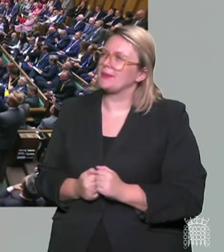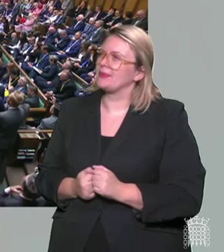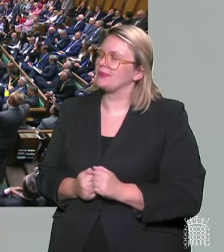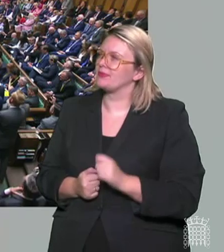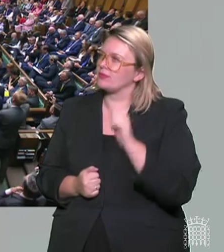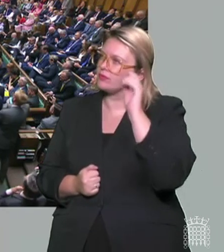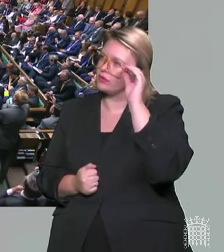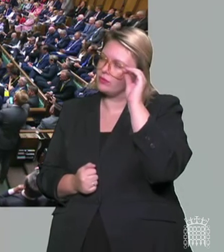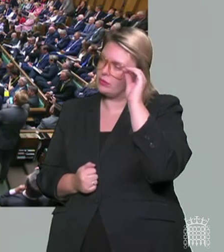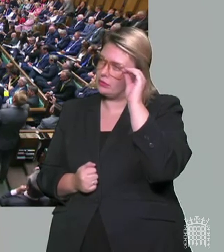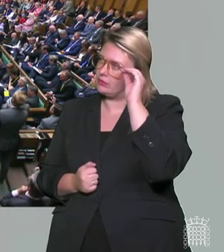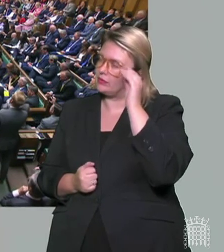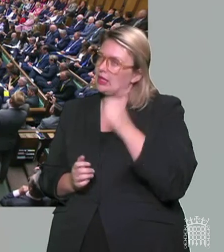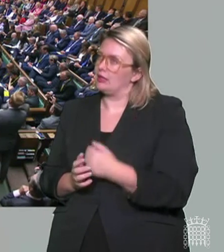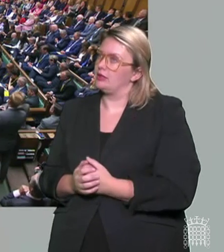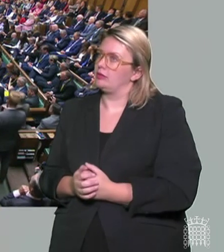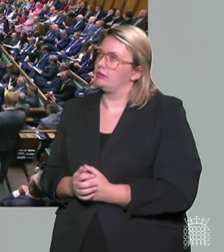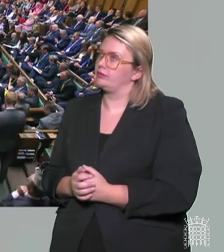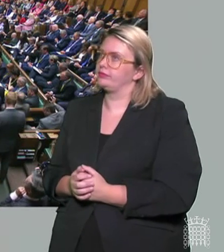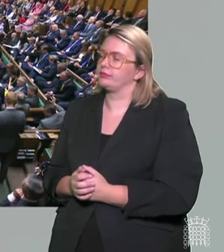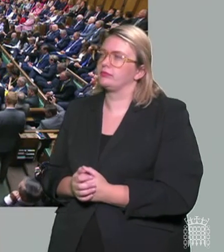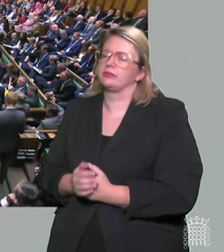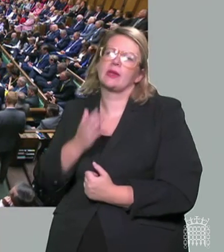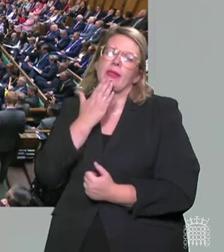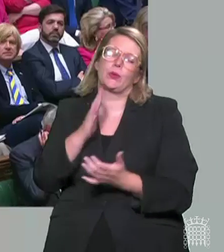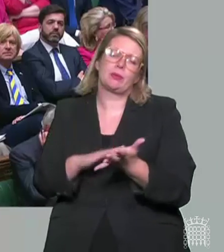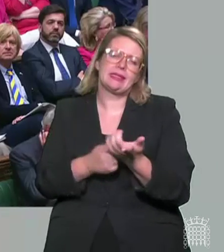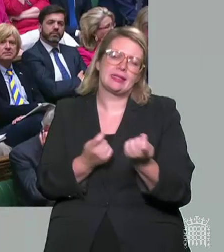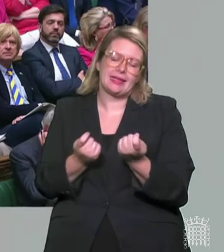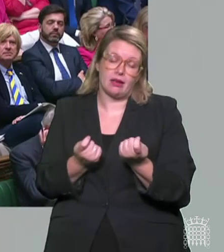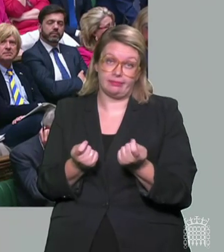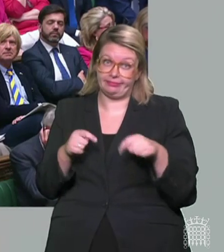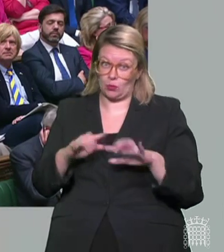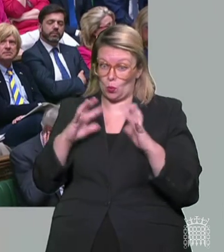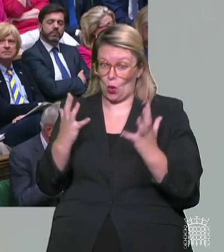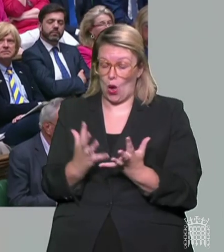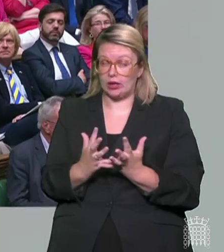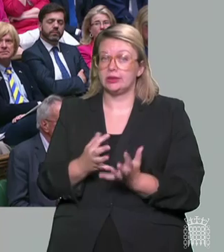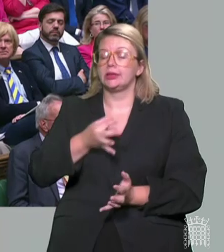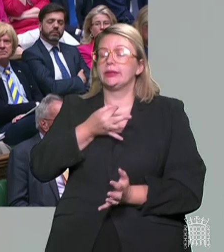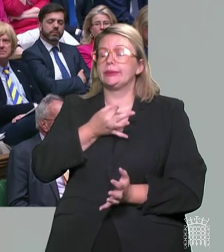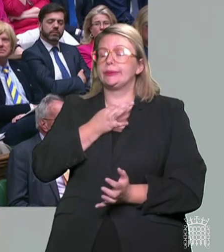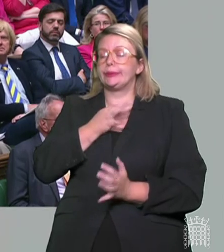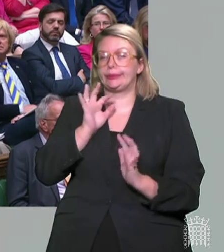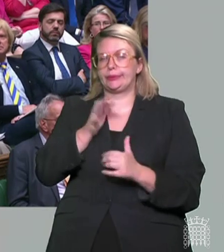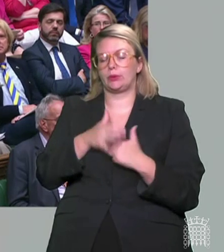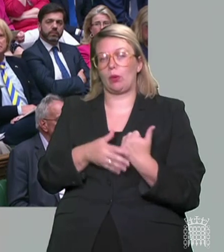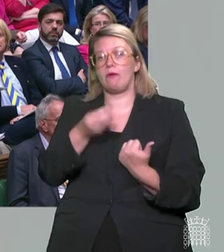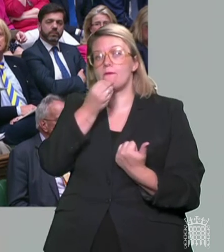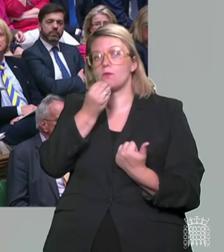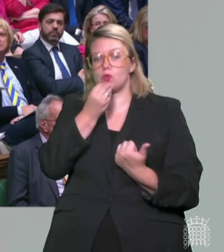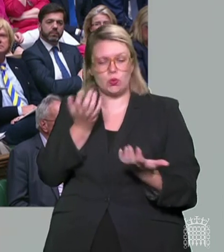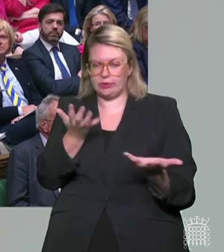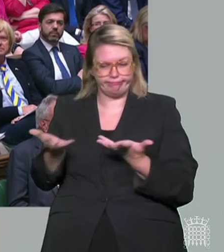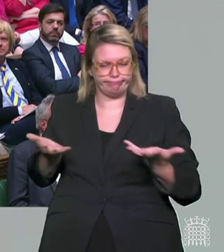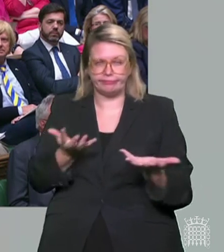12. The world is facing a global food crisis, in which the poorest nations face catastrophic consequences.